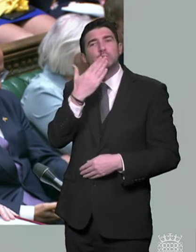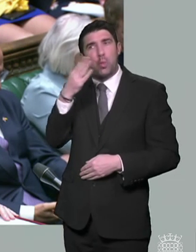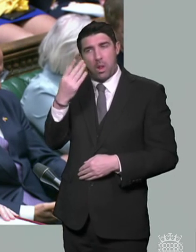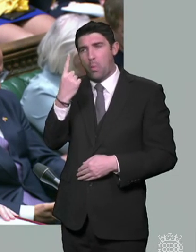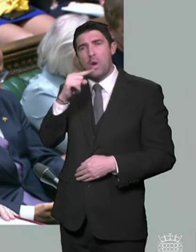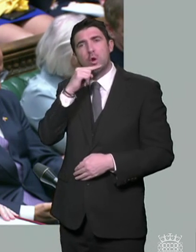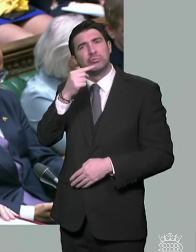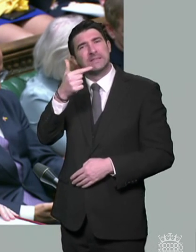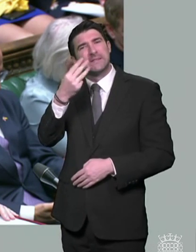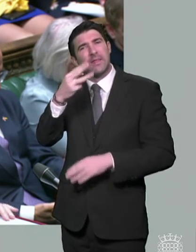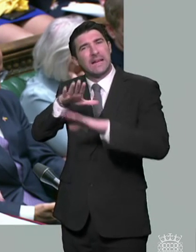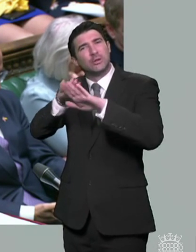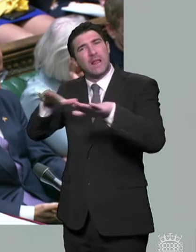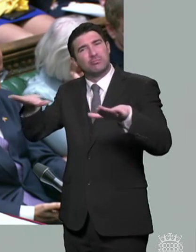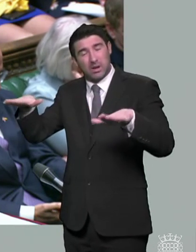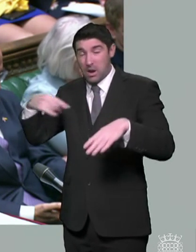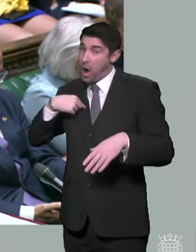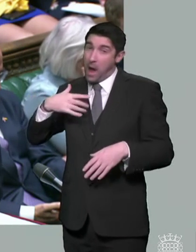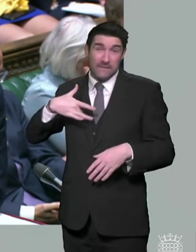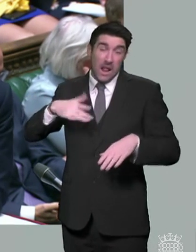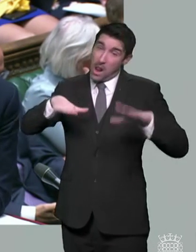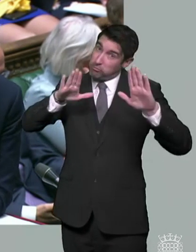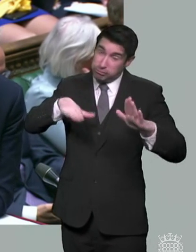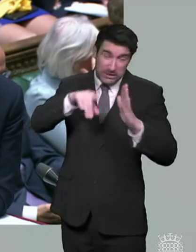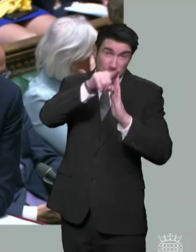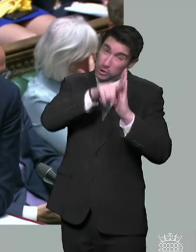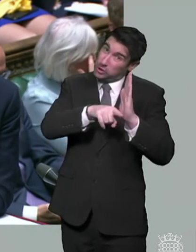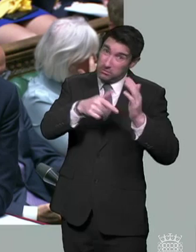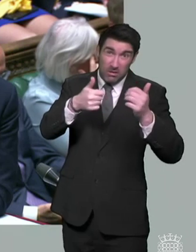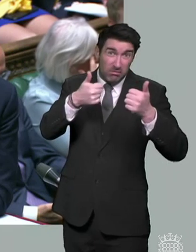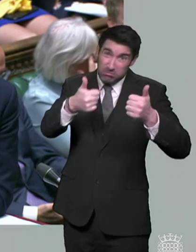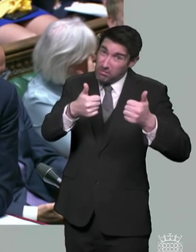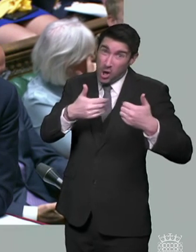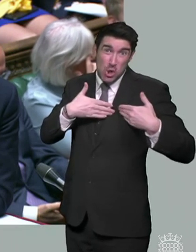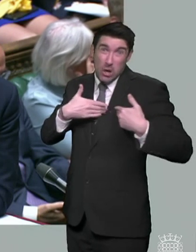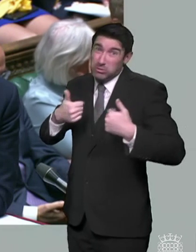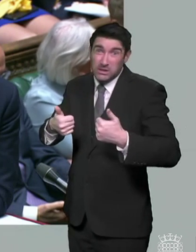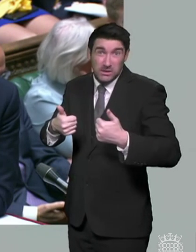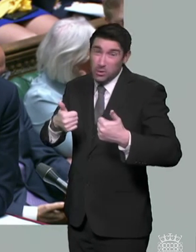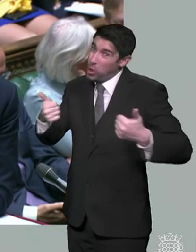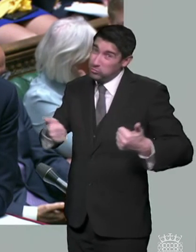I think the arrangements we have are right, and they will be very generous—they already are very generous indeed.